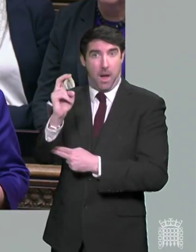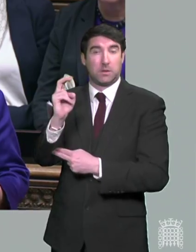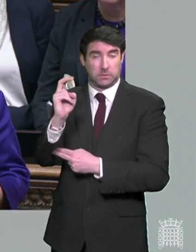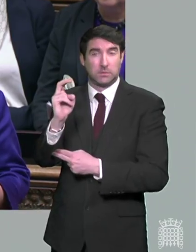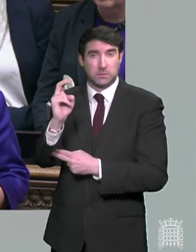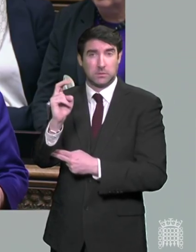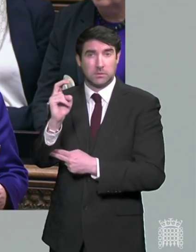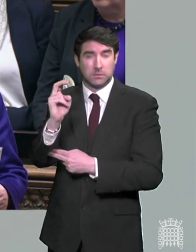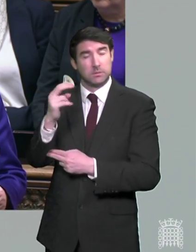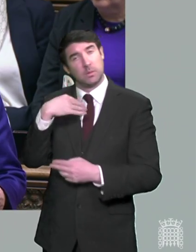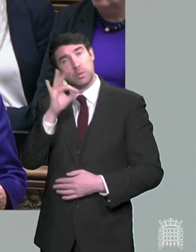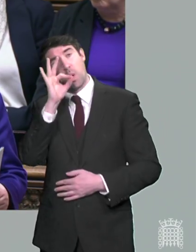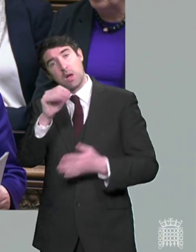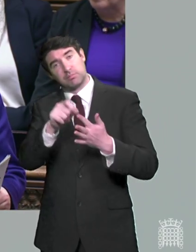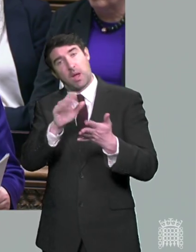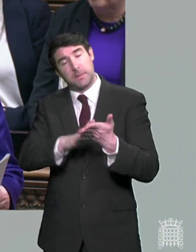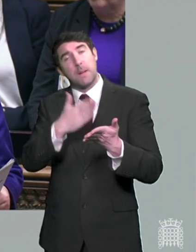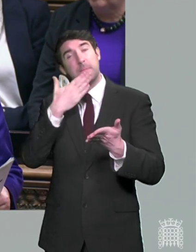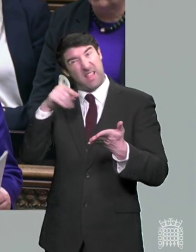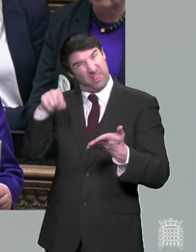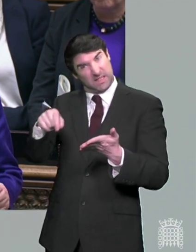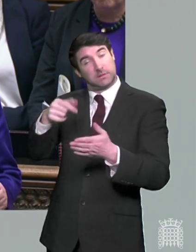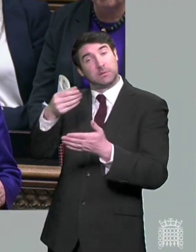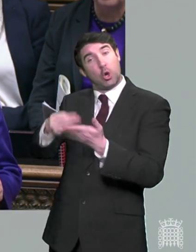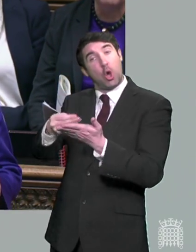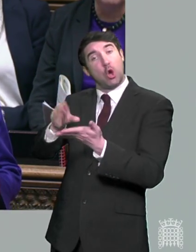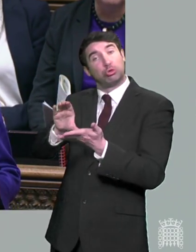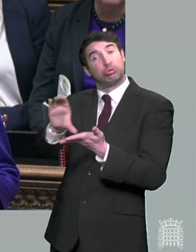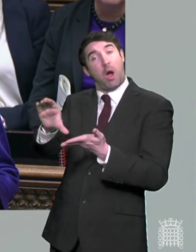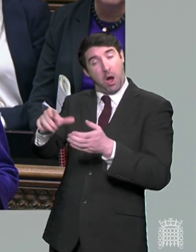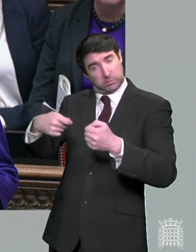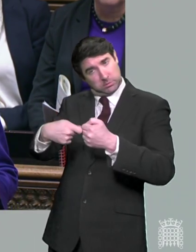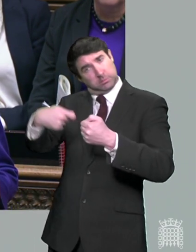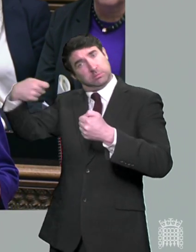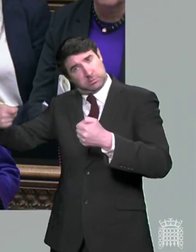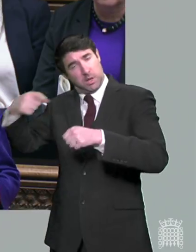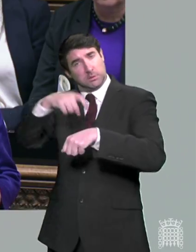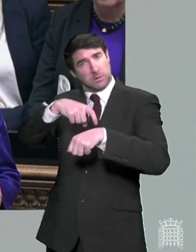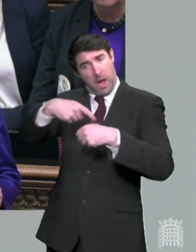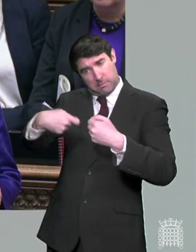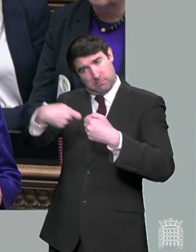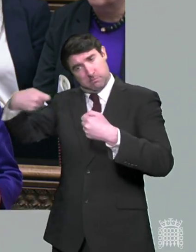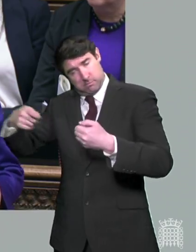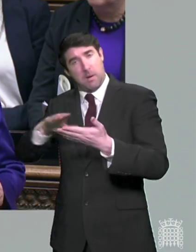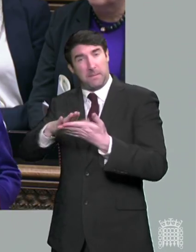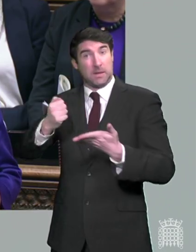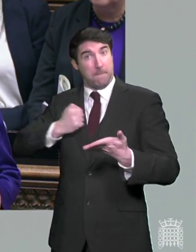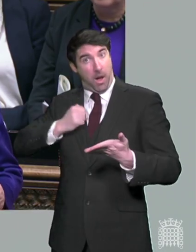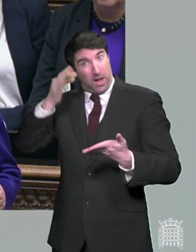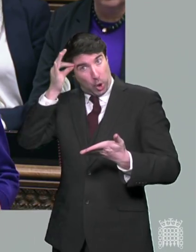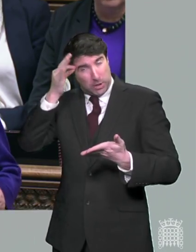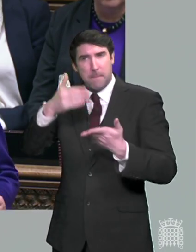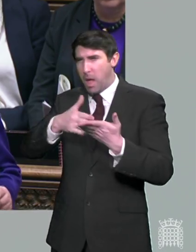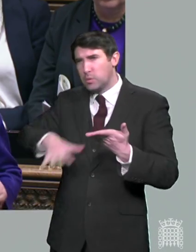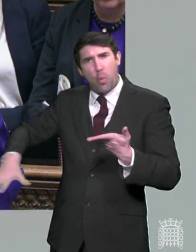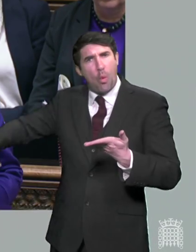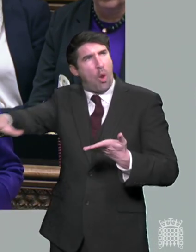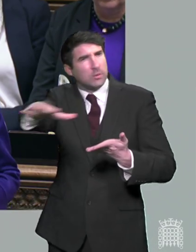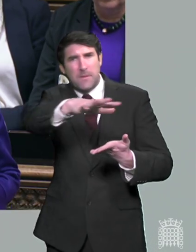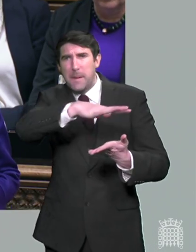Will the Prime Minister commit to extending the bus recovery grant so that communities in my constituency and many others are not left isolated?